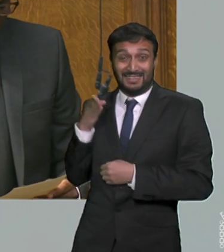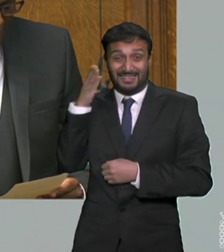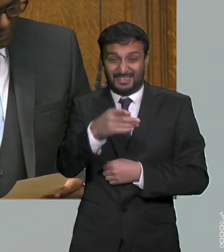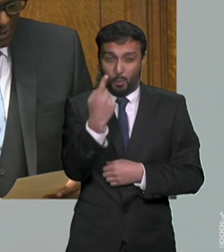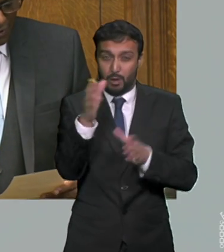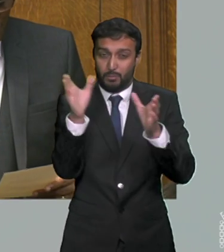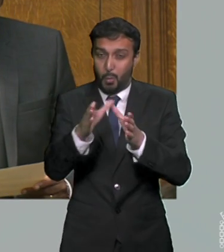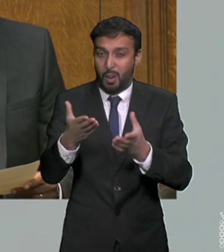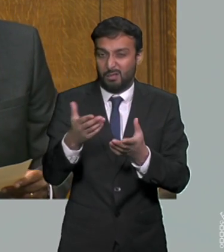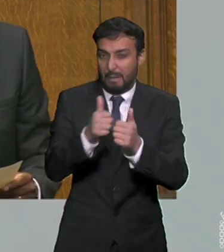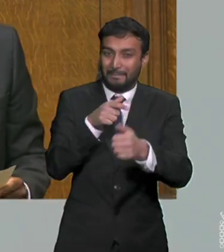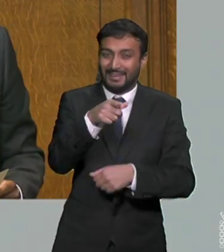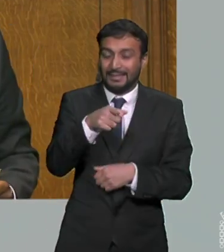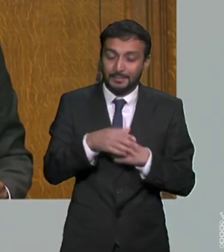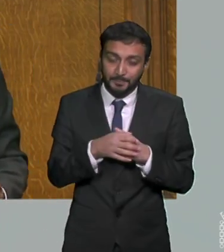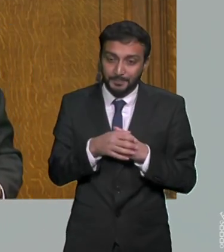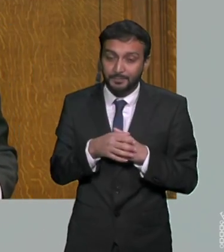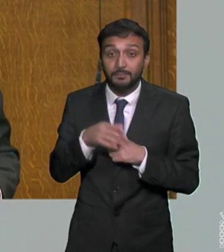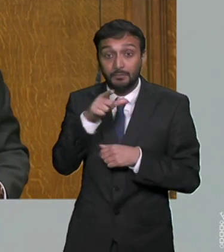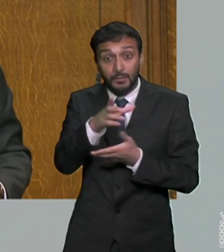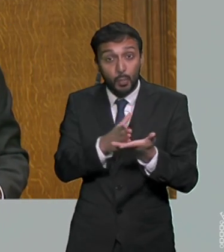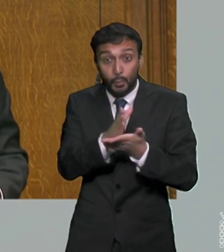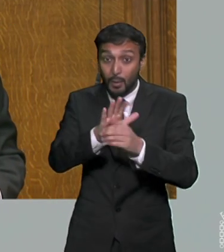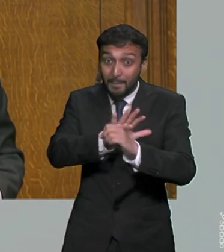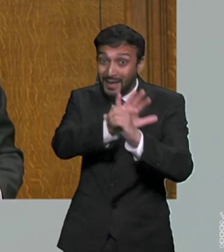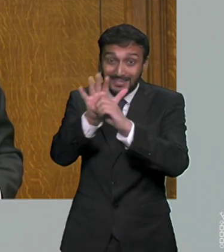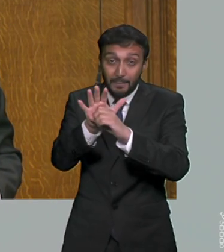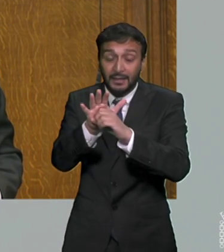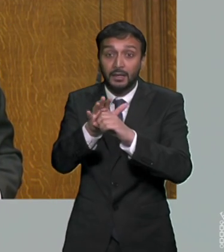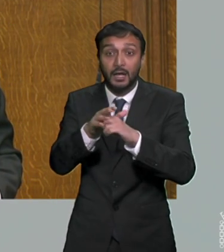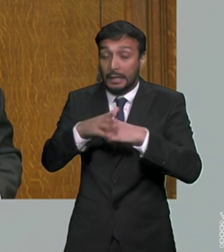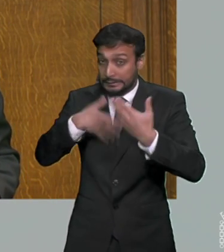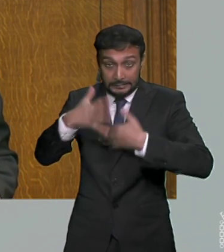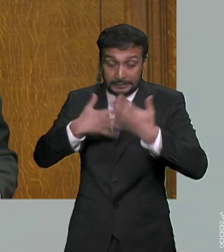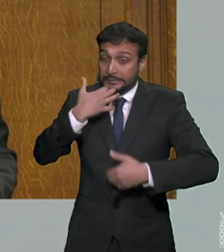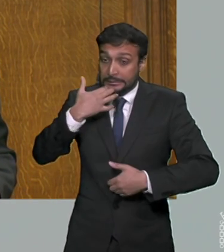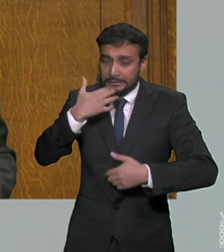Small and medium enterprises such as this faced the pandemic and now face rising energy costs.